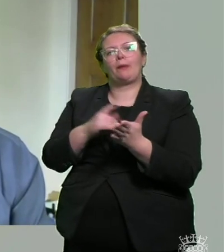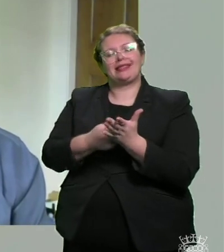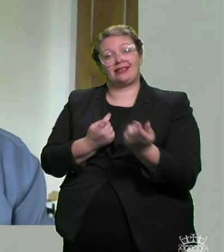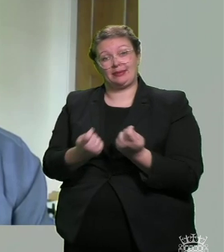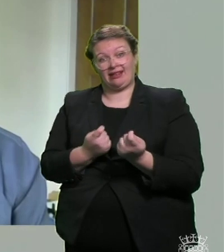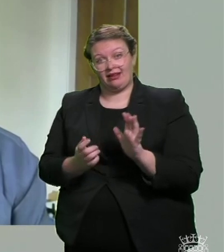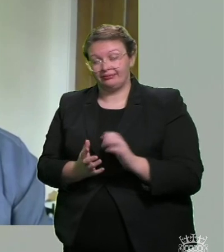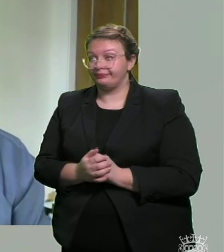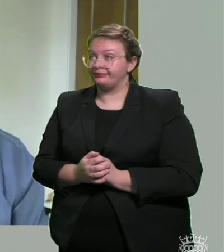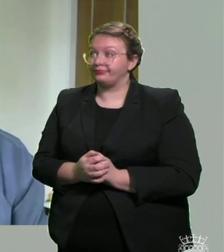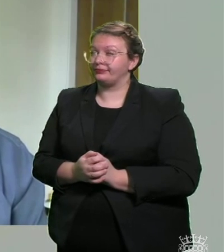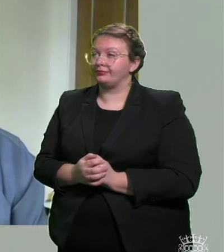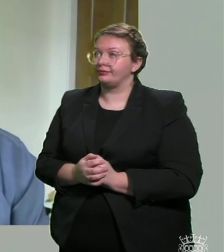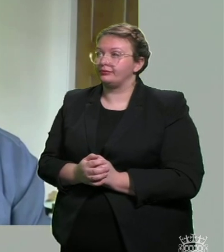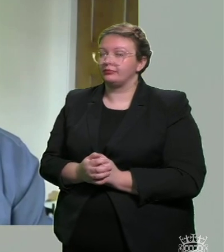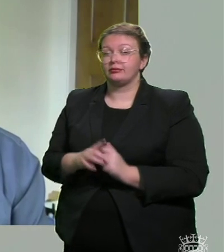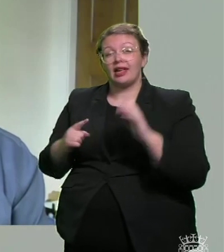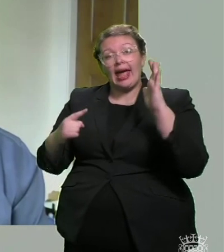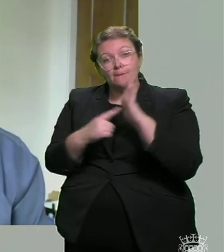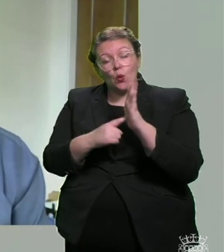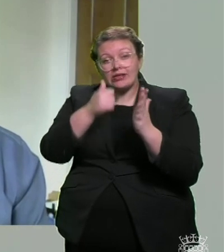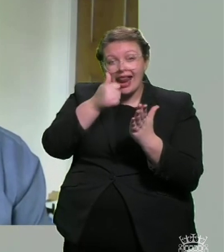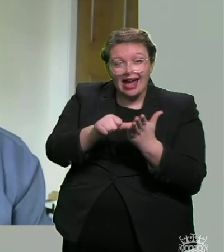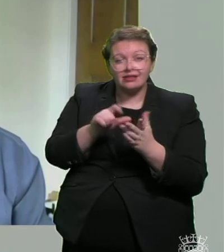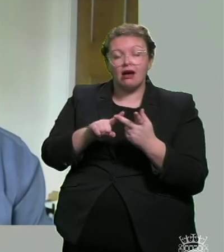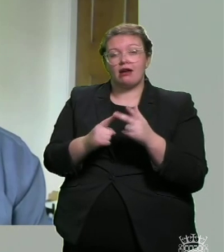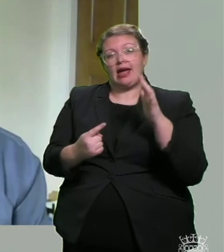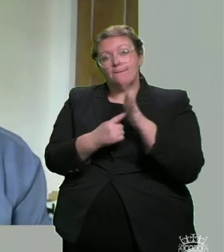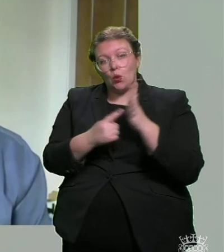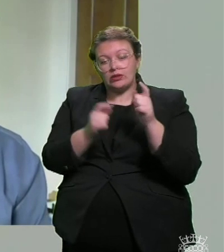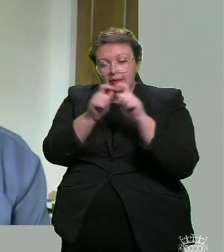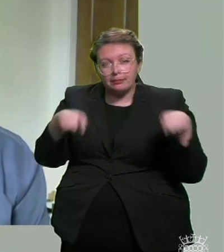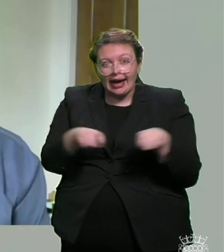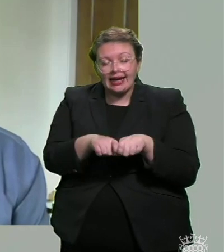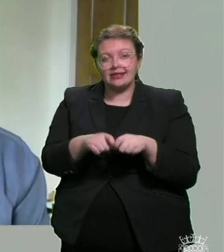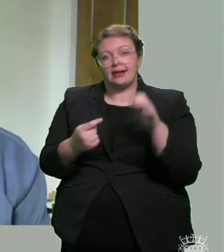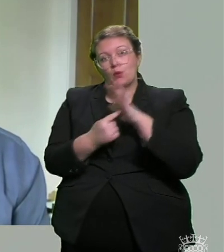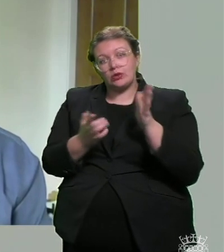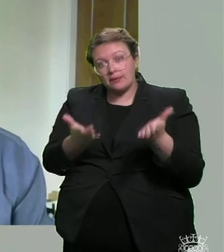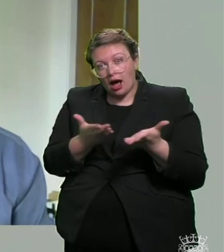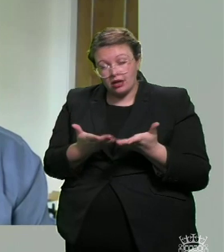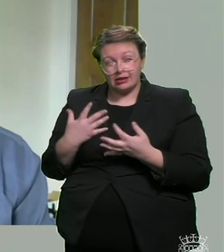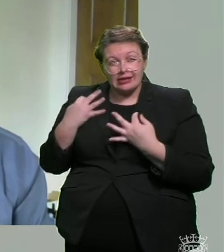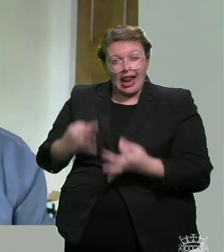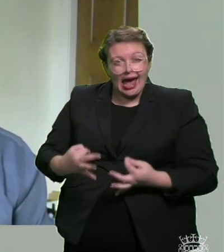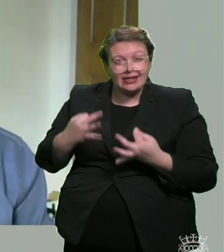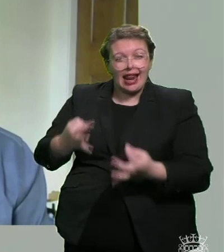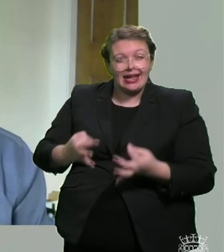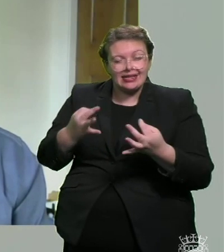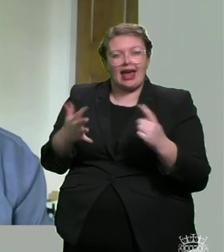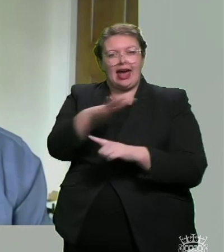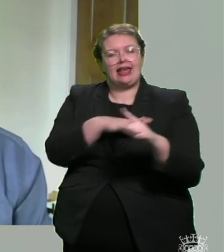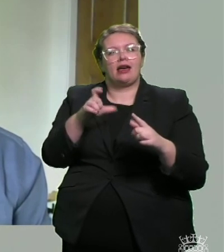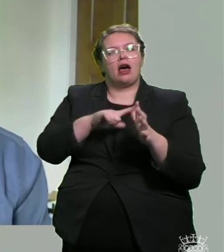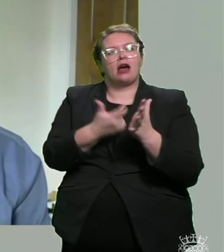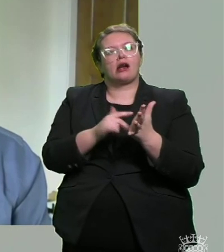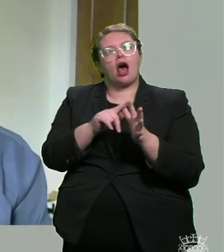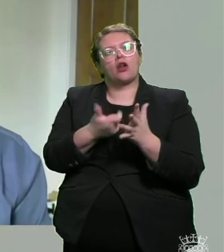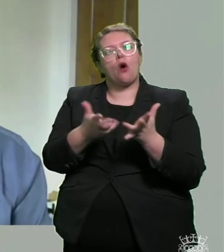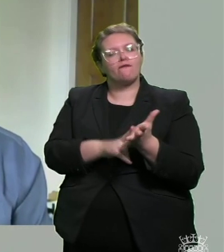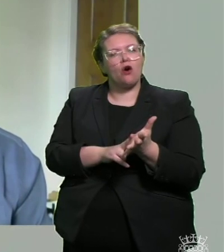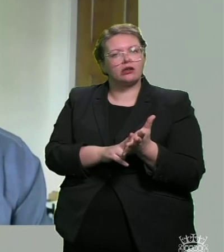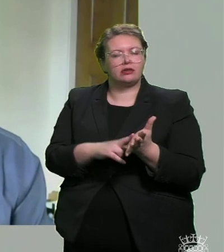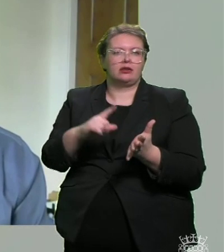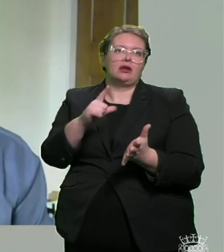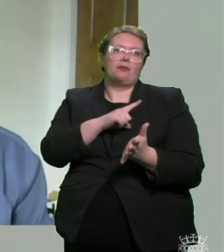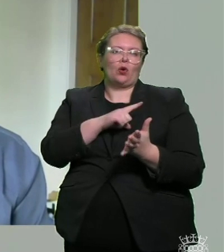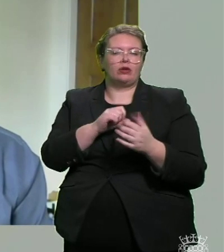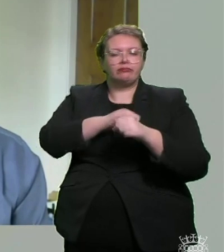The delivery of important letters, packets and parcels in the Caernarfon area has been delayed for days and weeks by a covid outbreak amongst local postal workers.